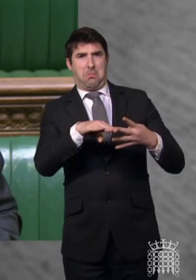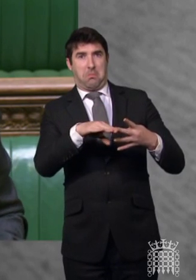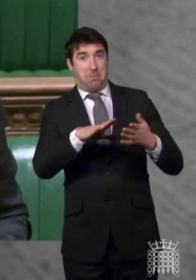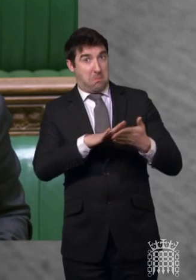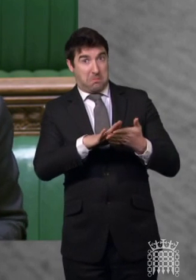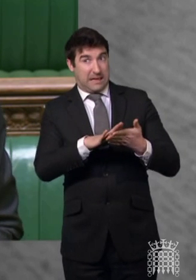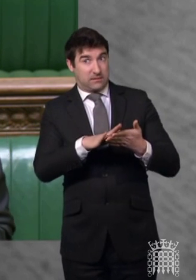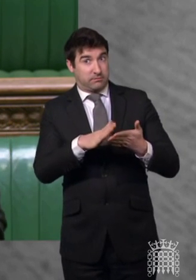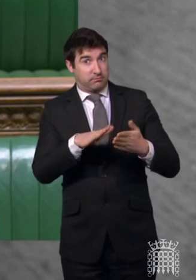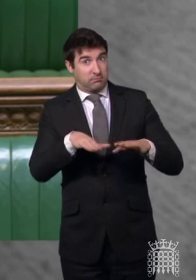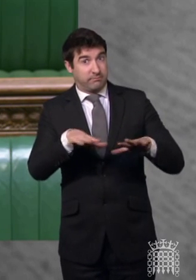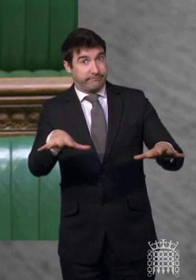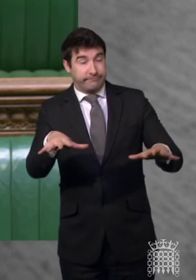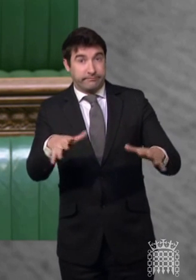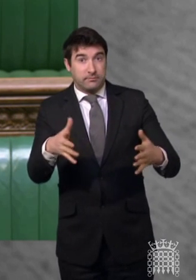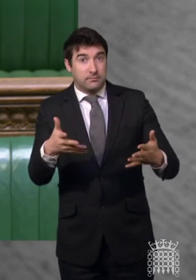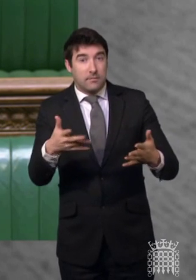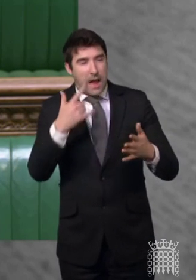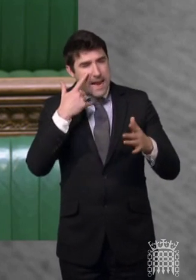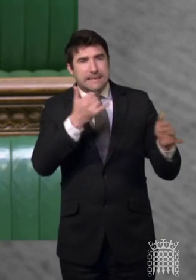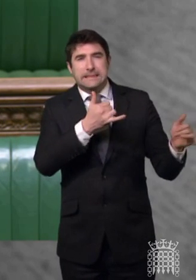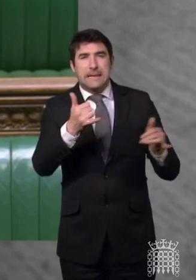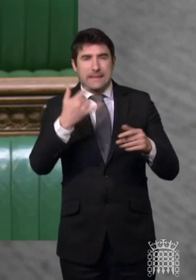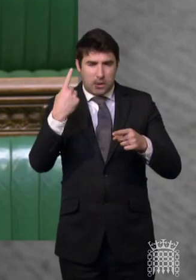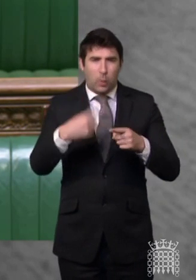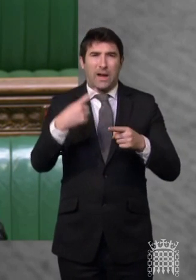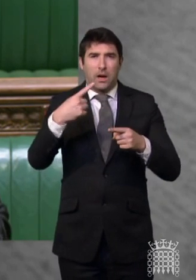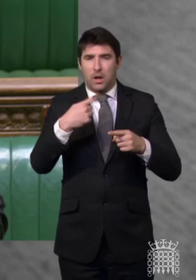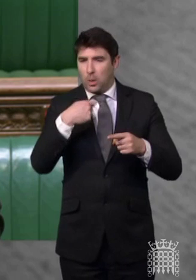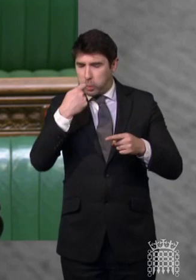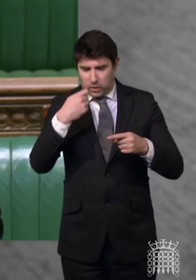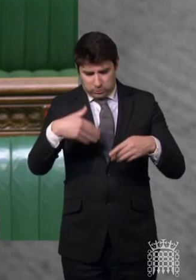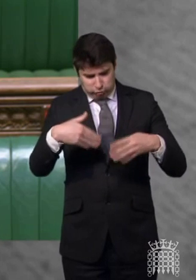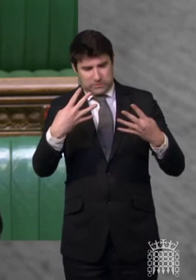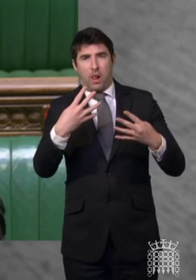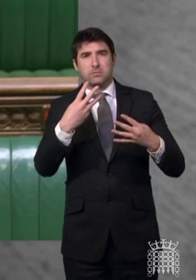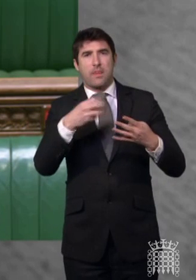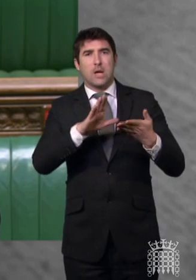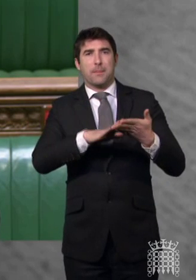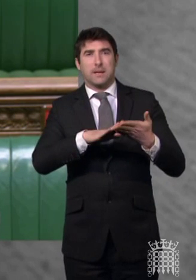Our constituents will be asking how long he expects these lockdowns to be in place.